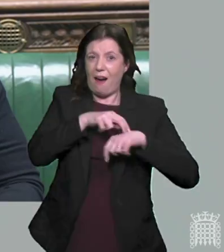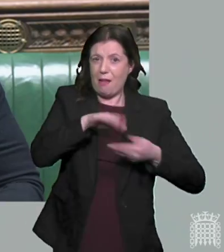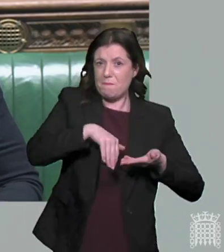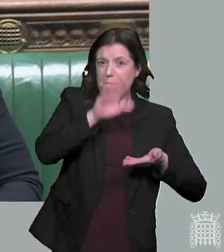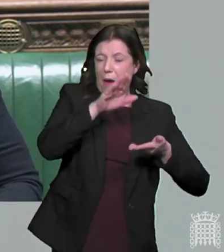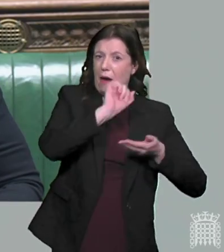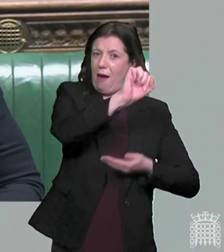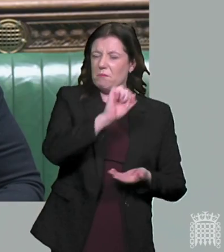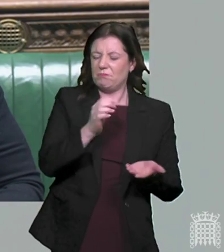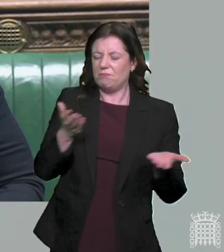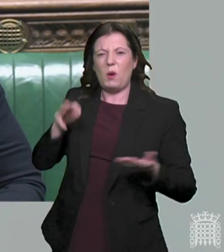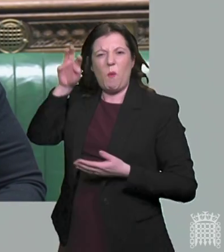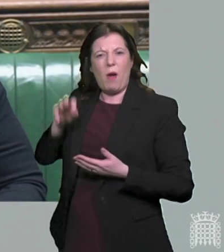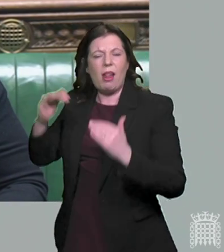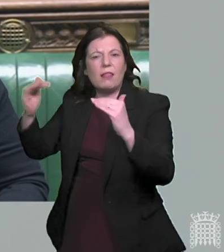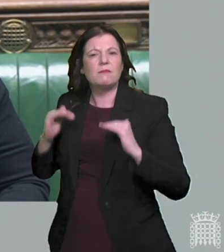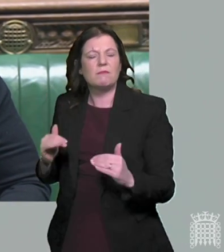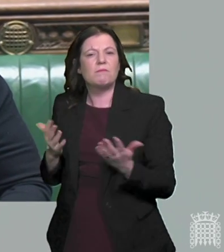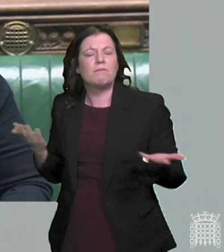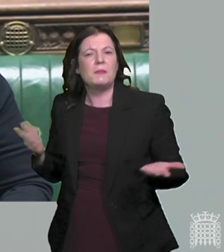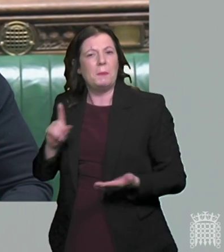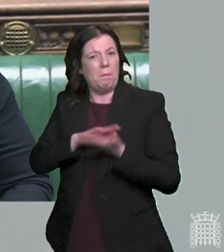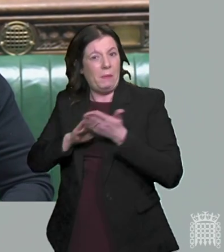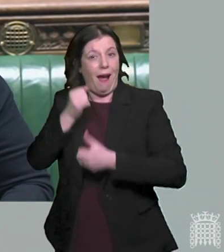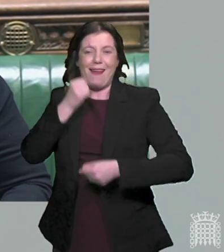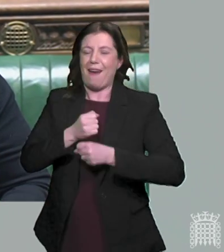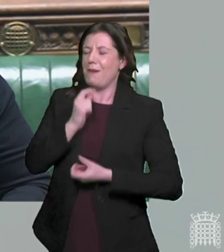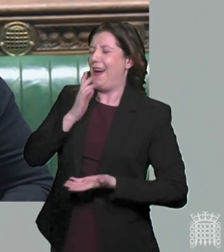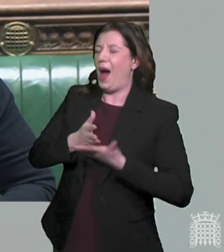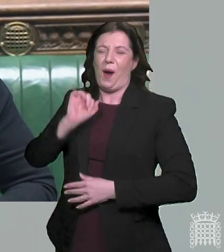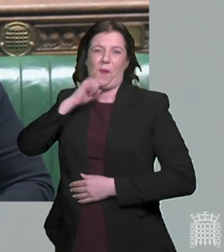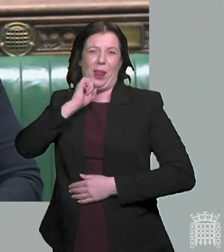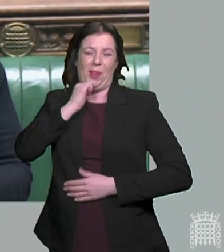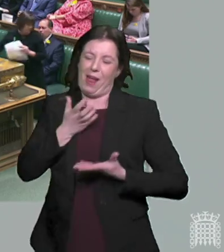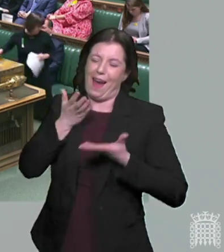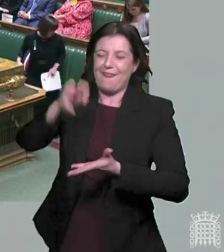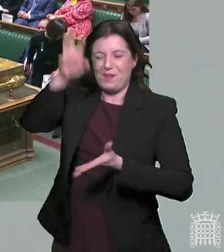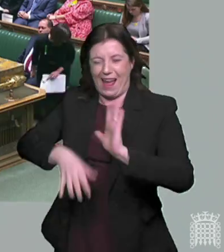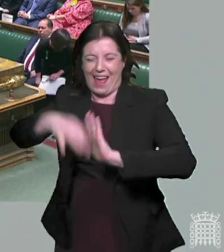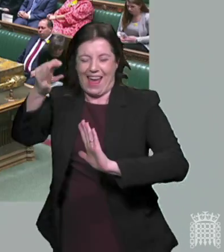Does that not represent yet another broken promise by the Tories to Wales?